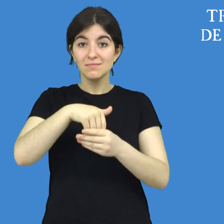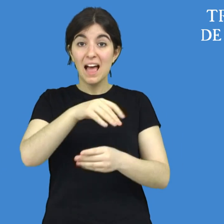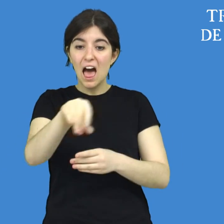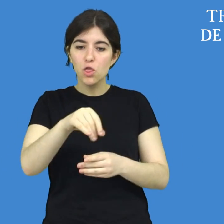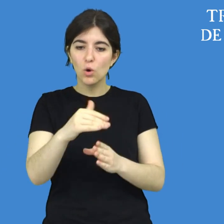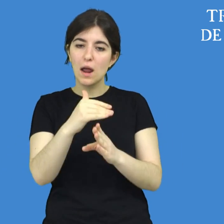azúcar